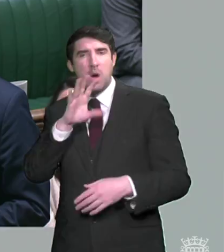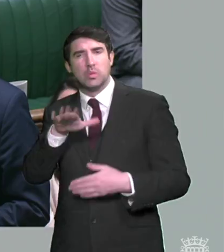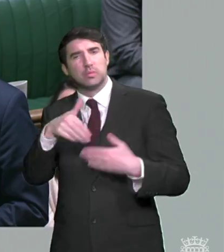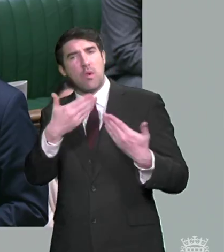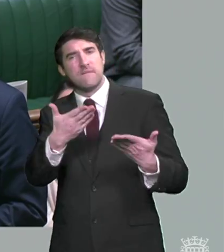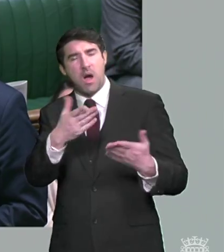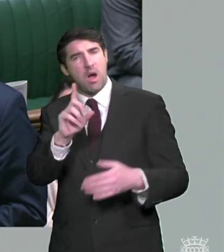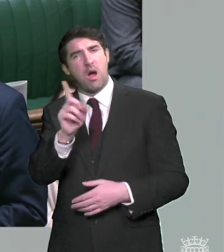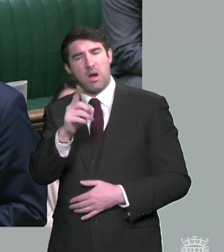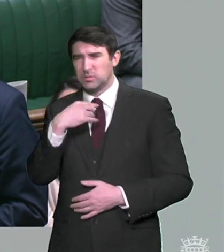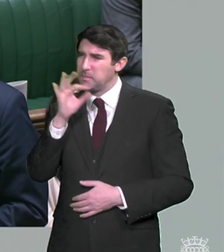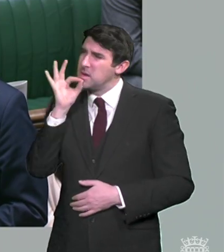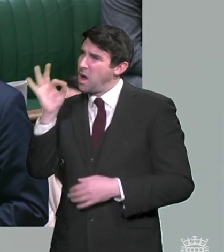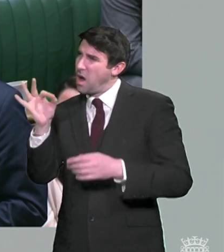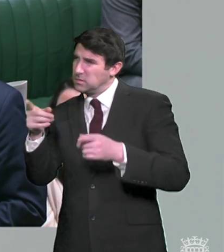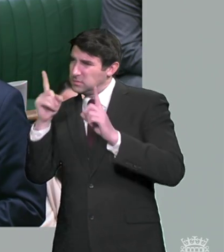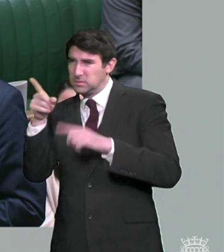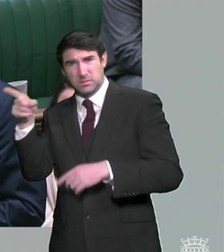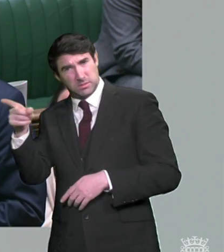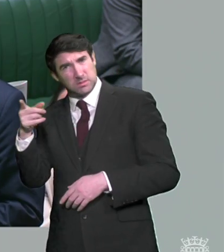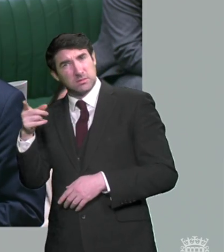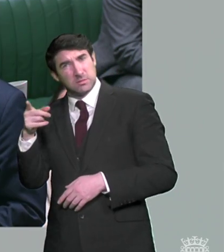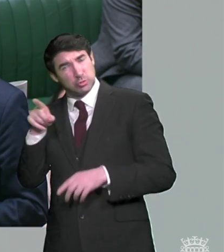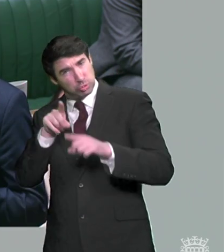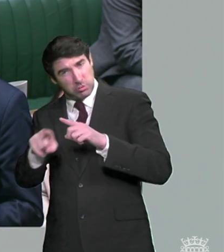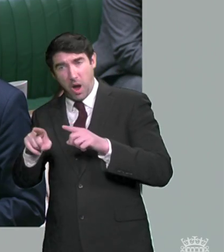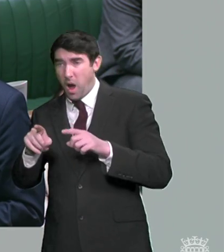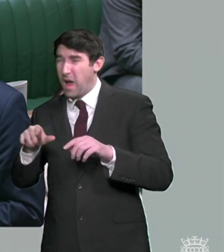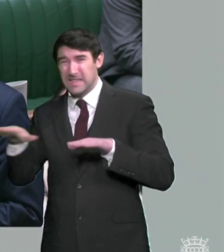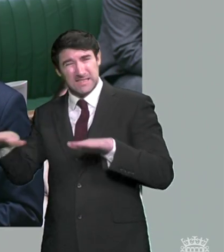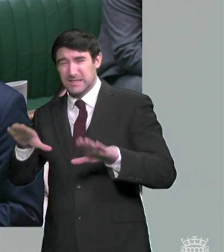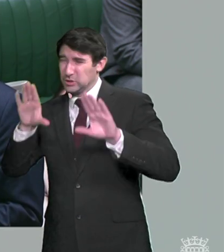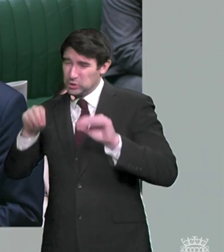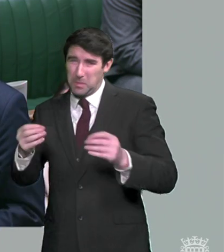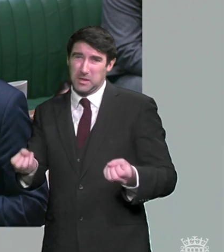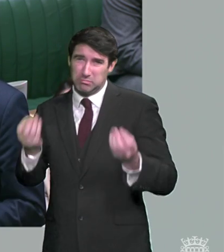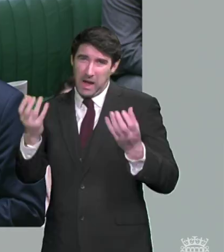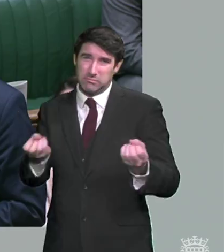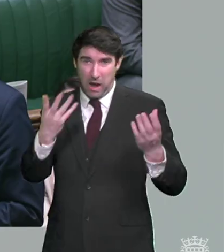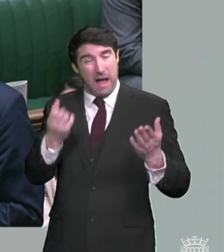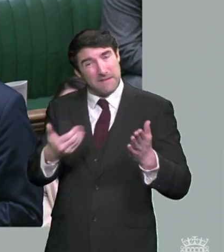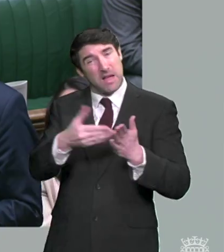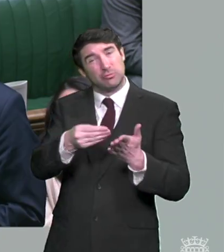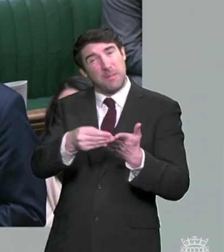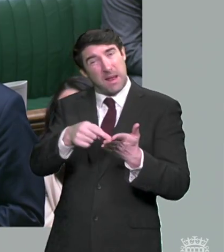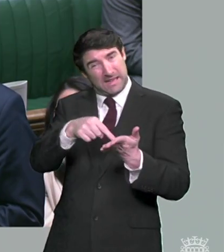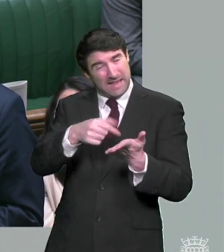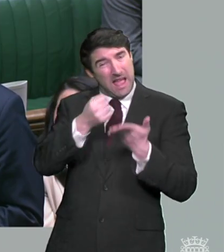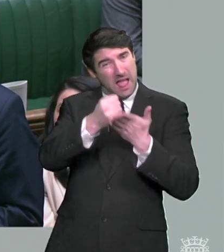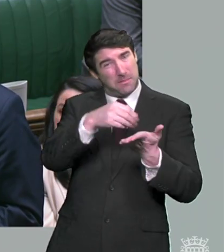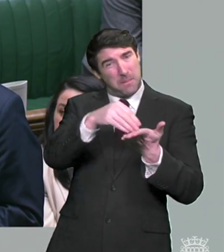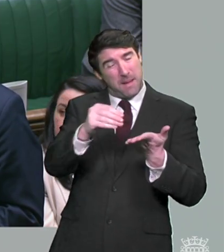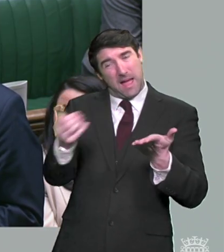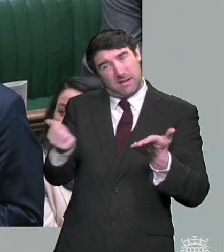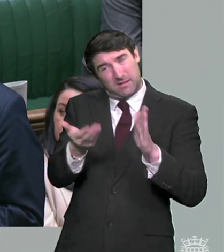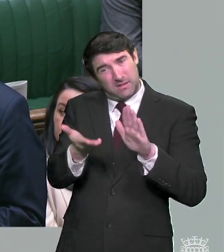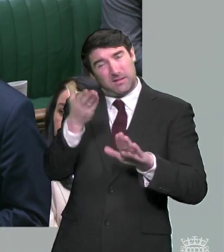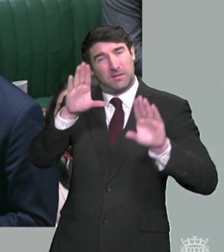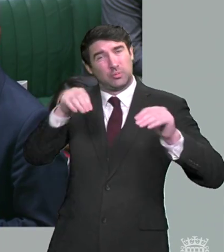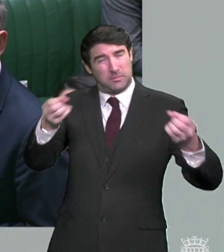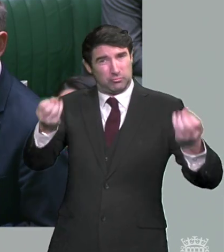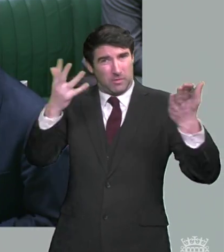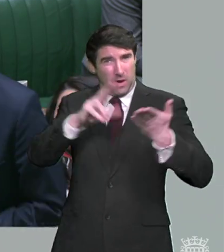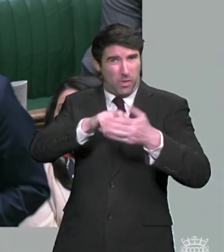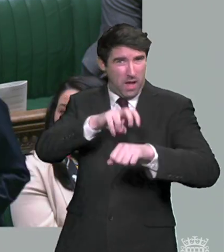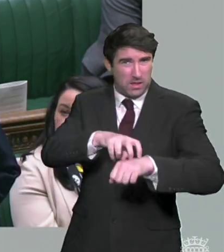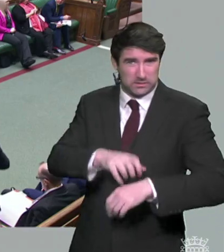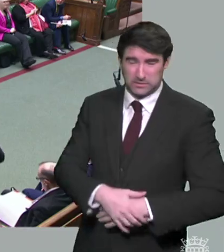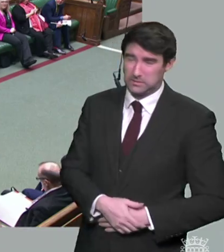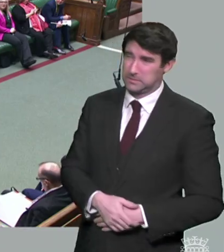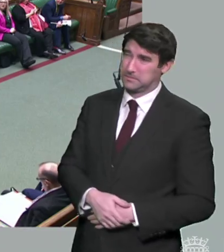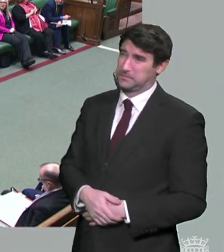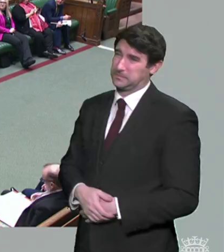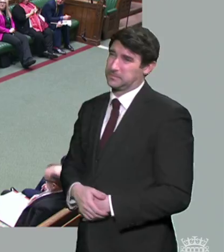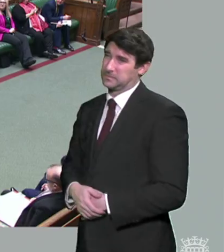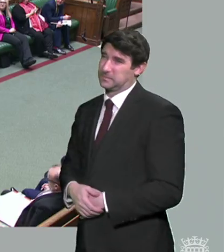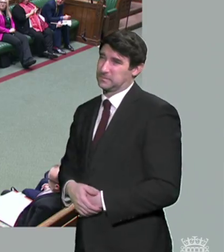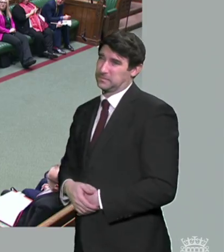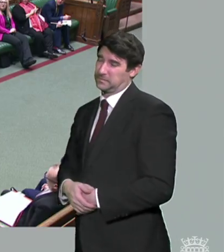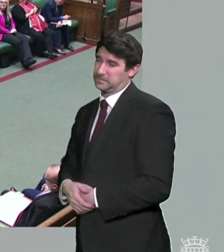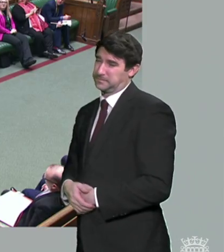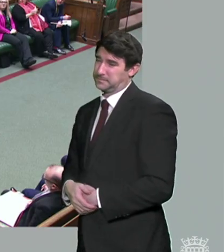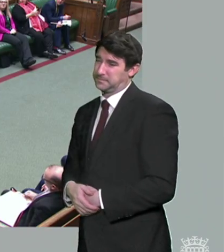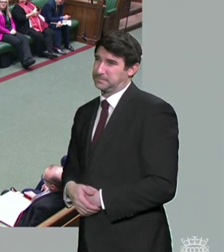What representations has the Minister made, or will he make, to colleagues to unlock that resource, so that pay settlements for the NHS might be reached sooner rather than later in Northern Ireland?